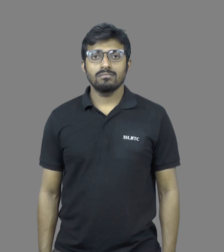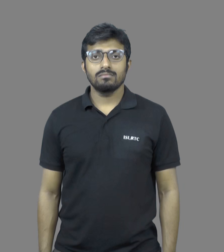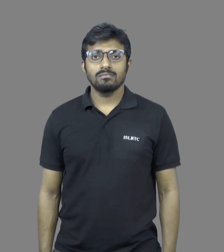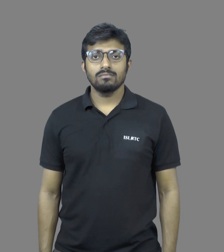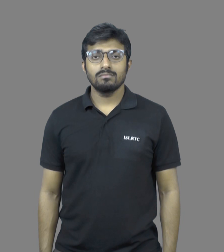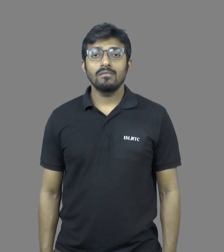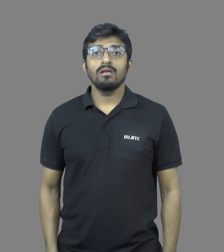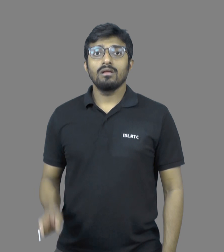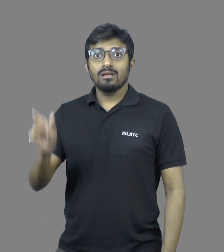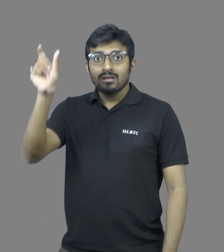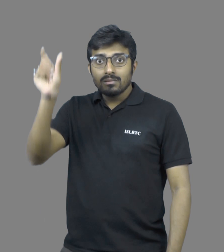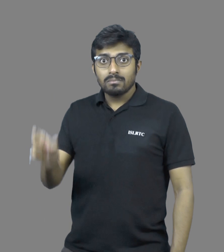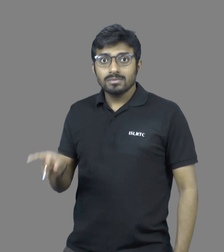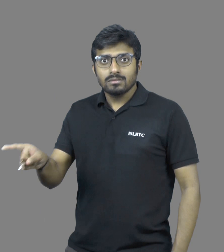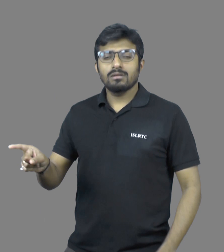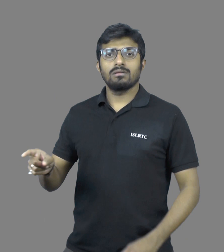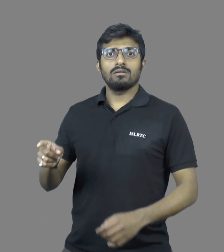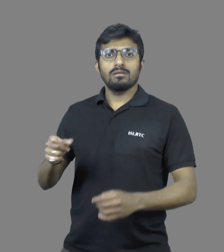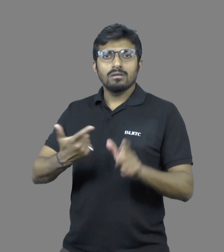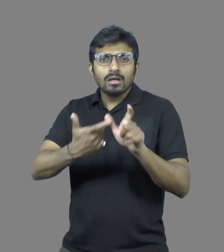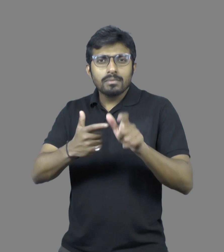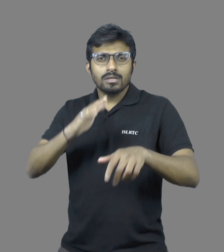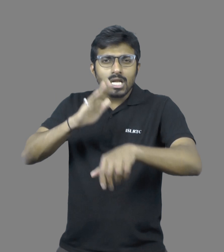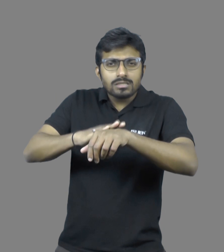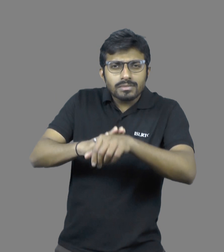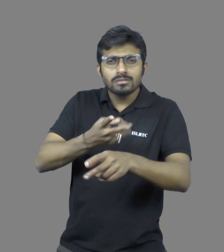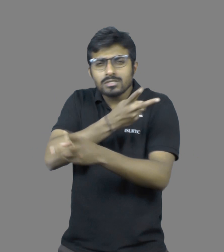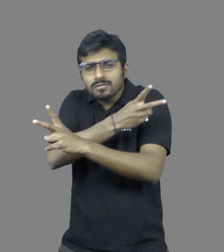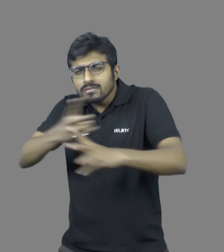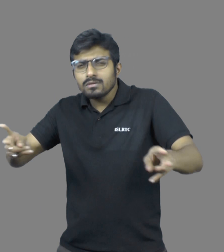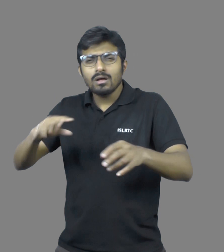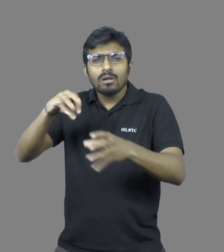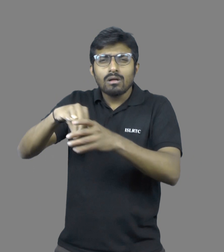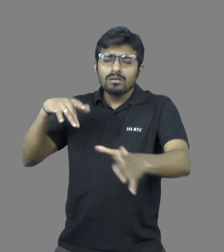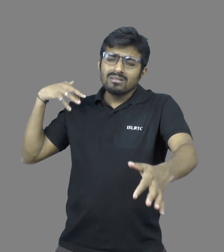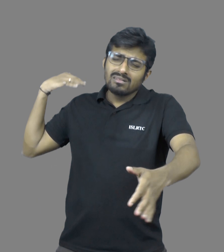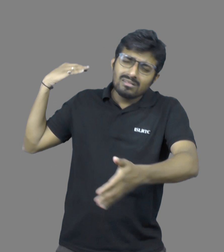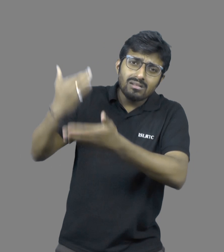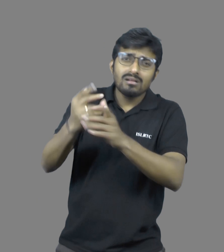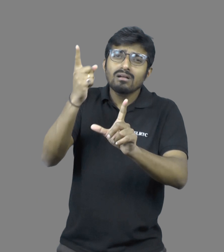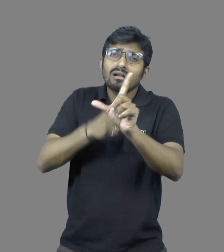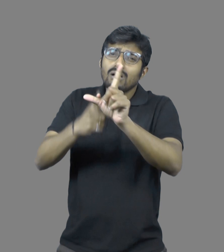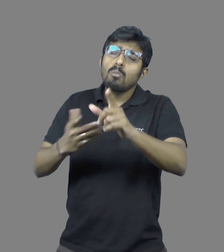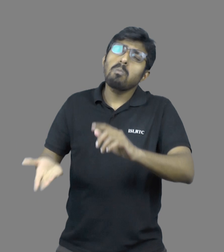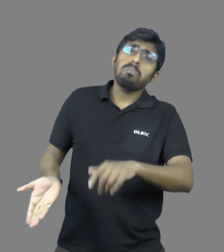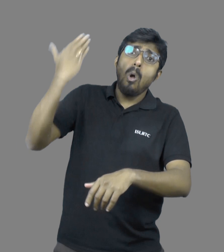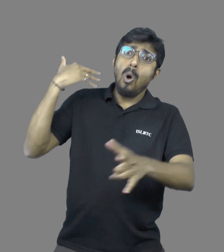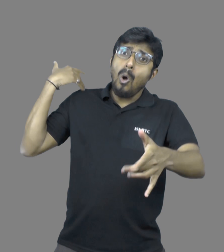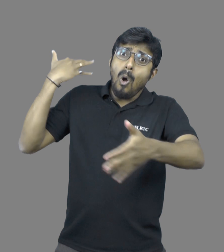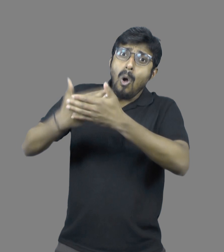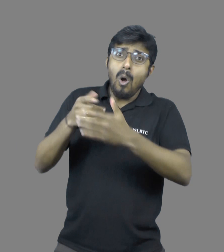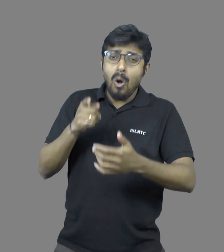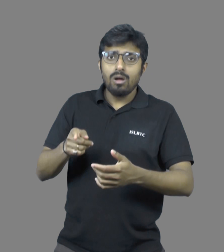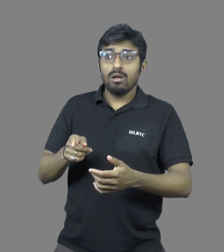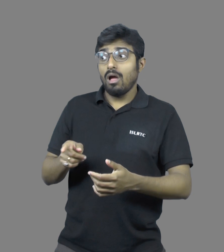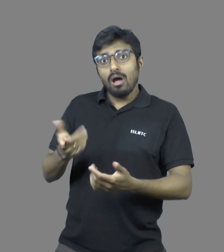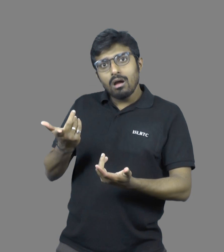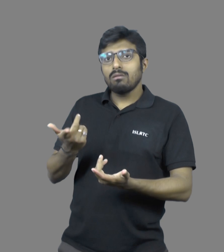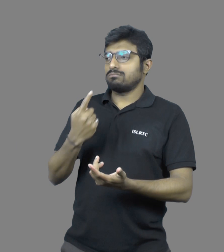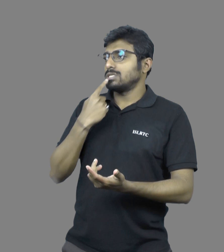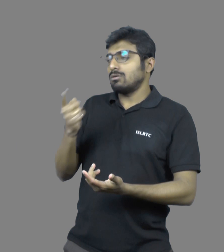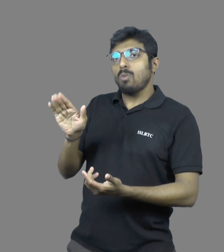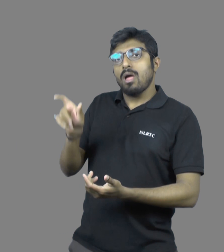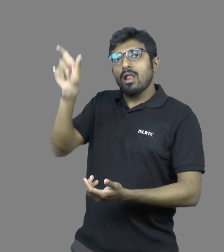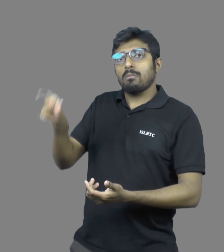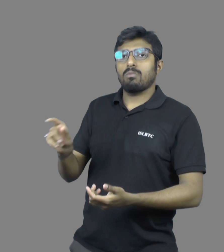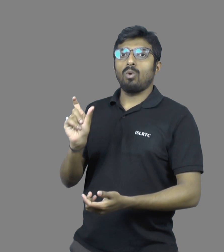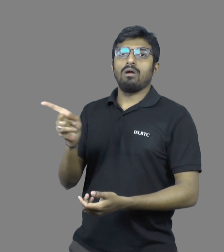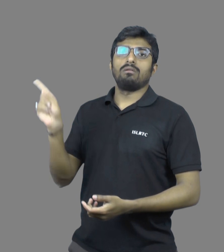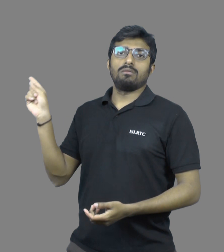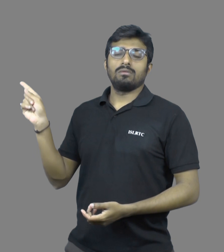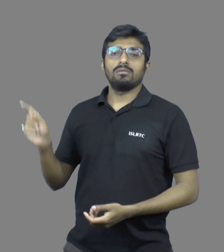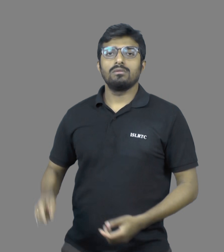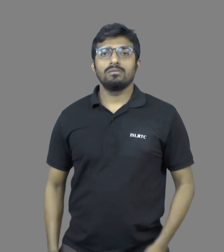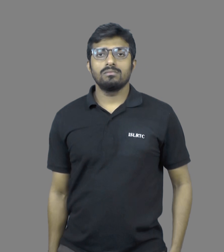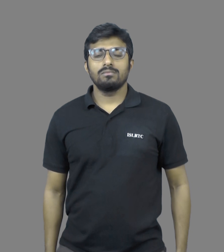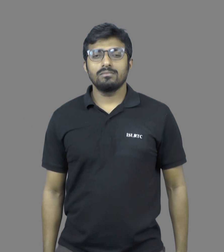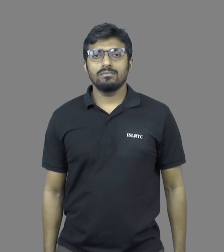Veteran